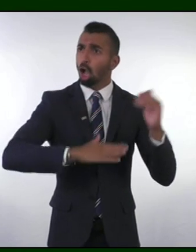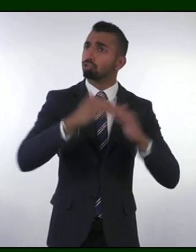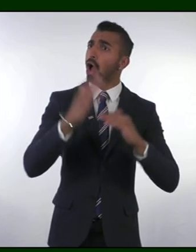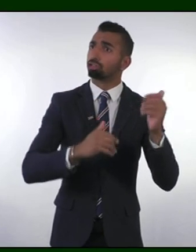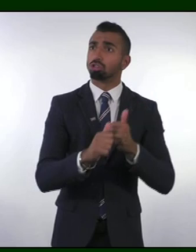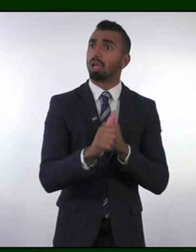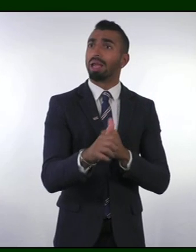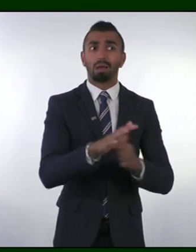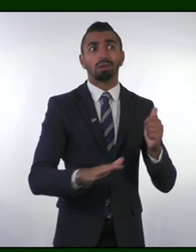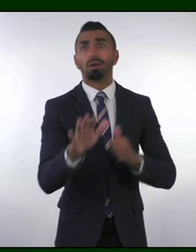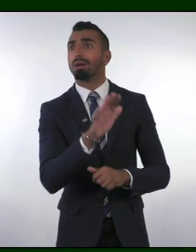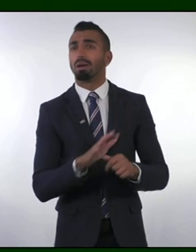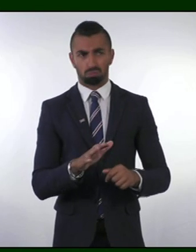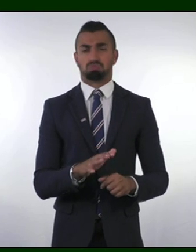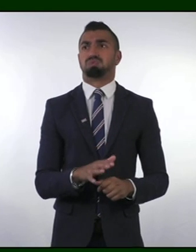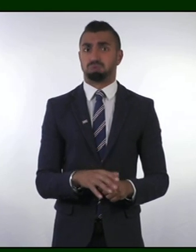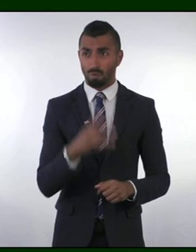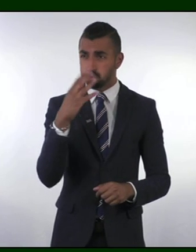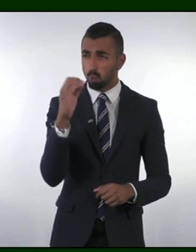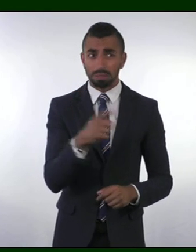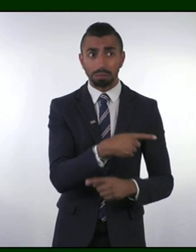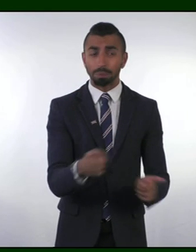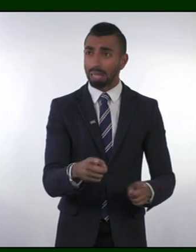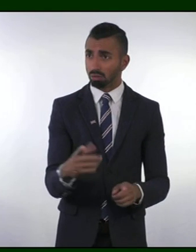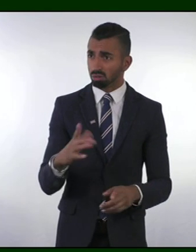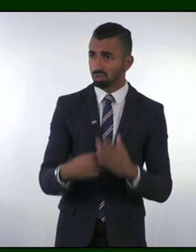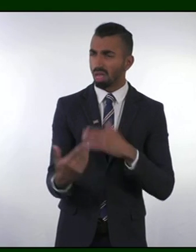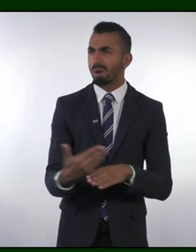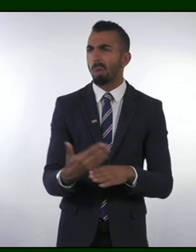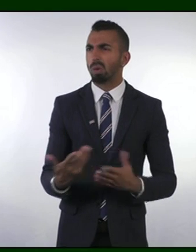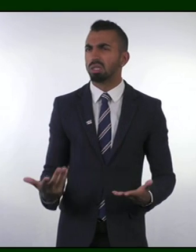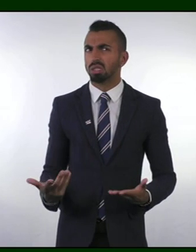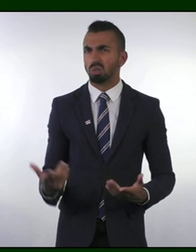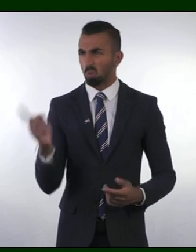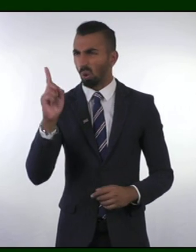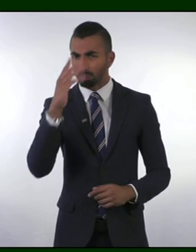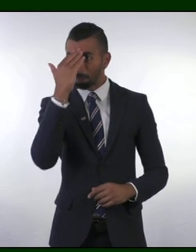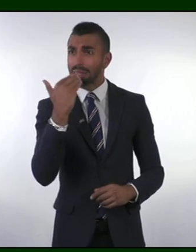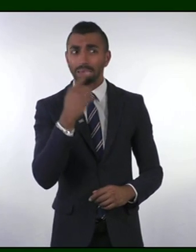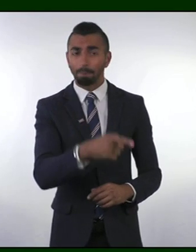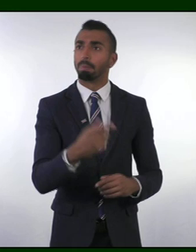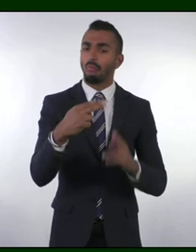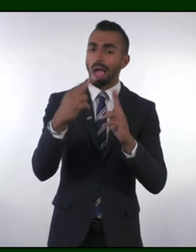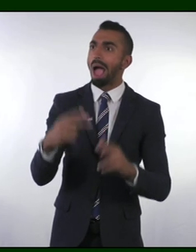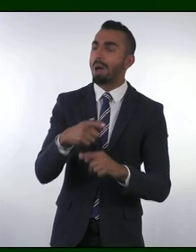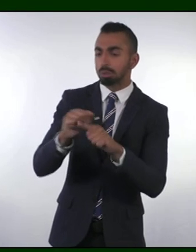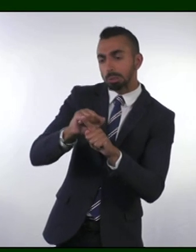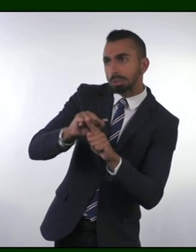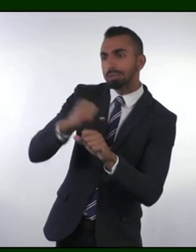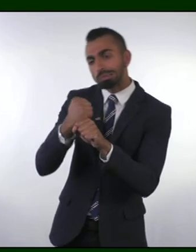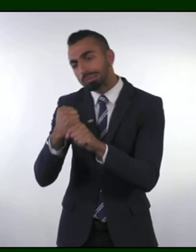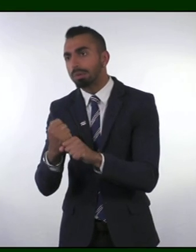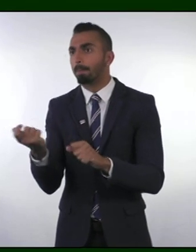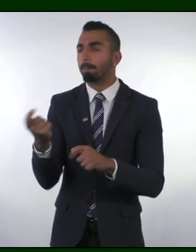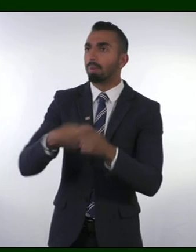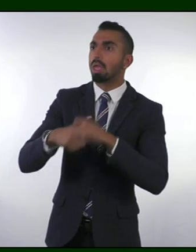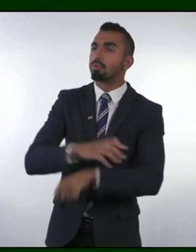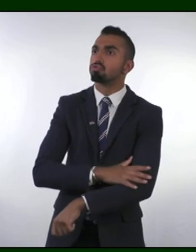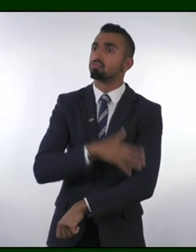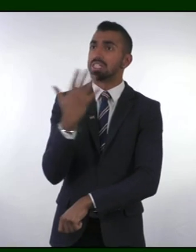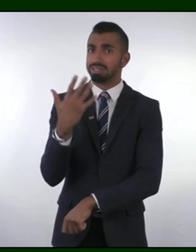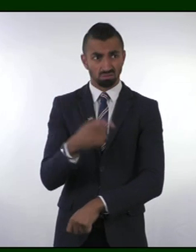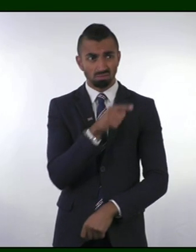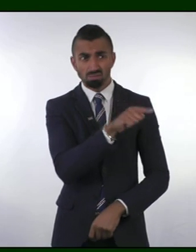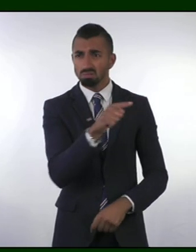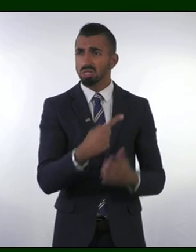Many of the people installing the new energy-efficiency measures will be in that category and will benefit from that increased demand for their services—something that I am delighted will happen.